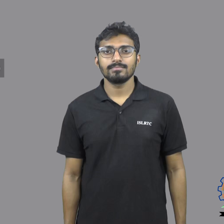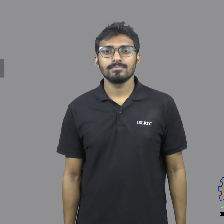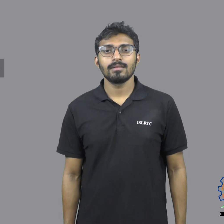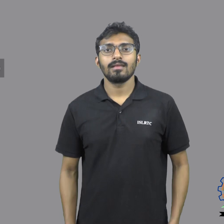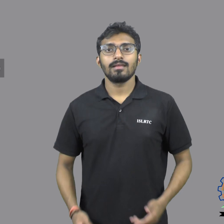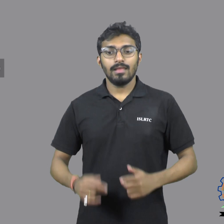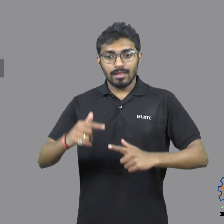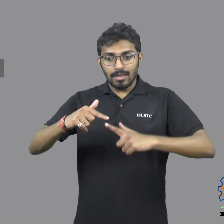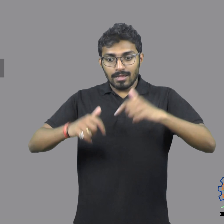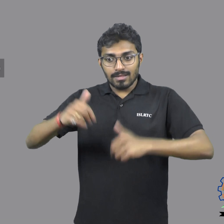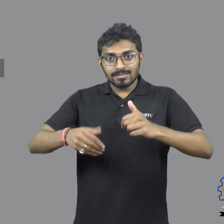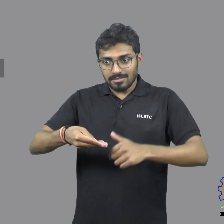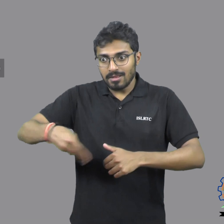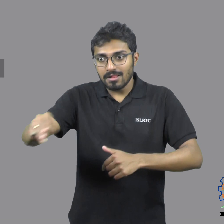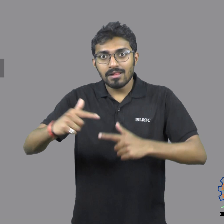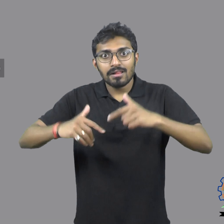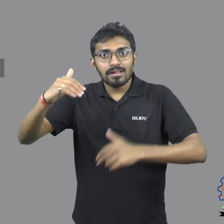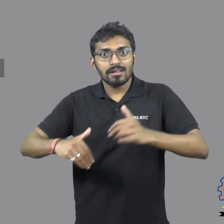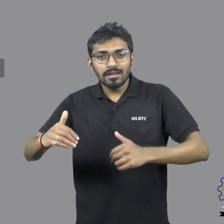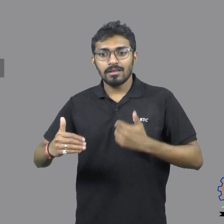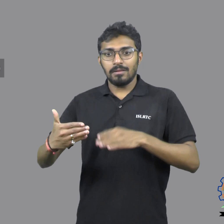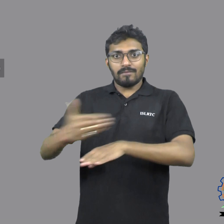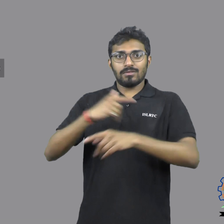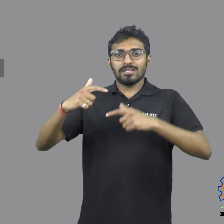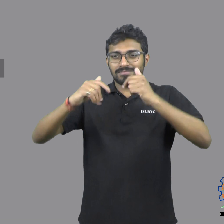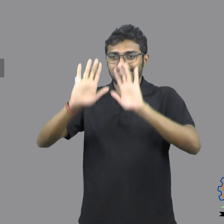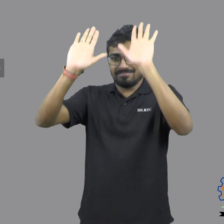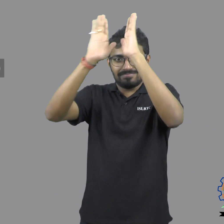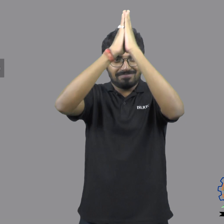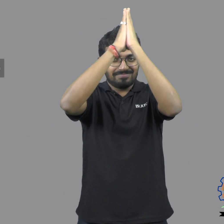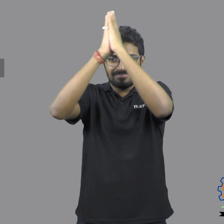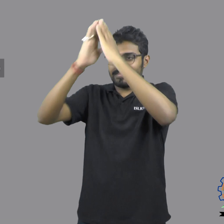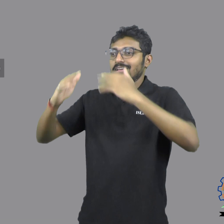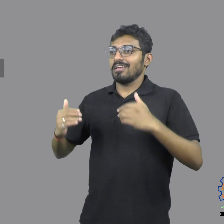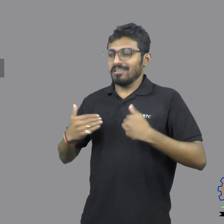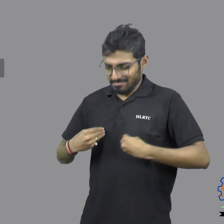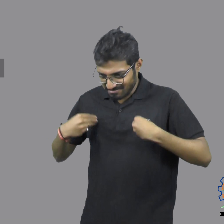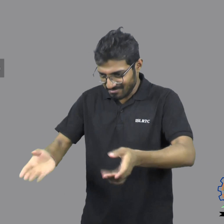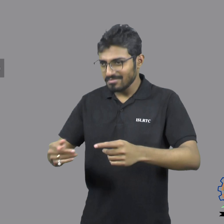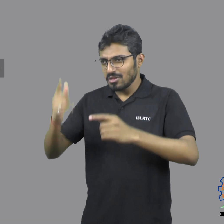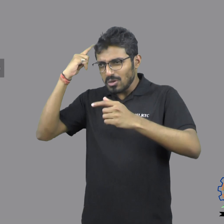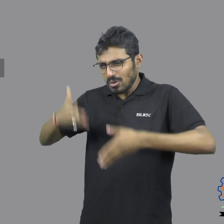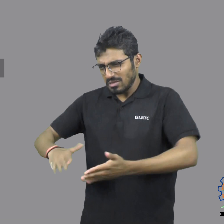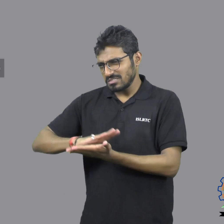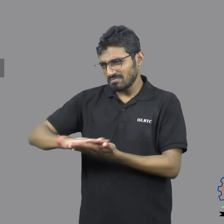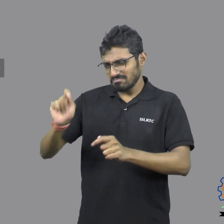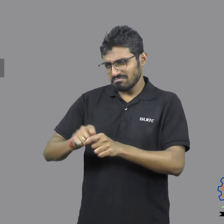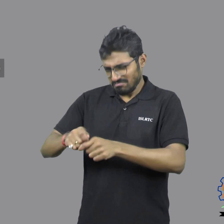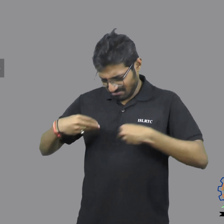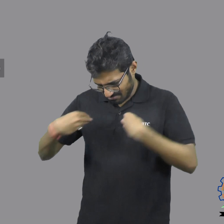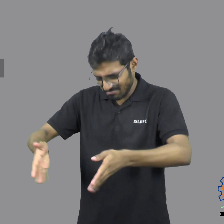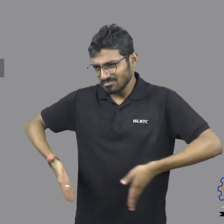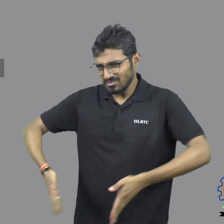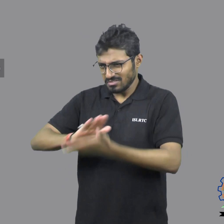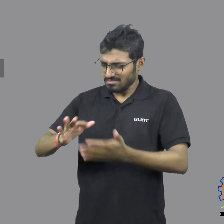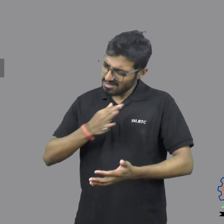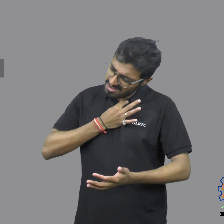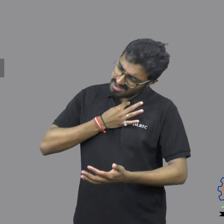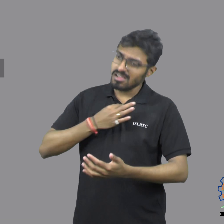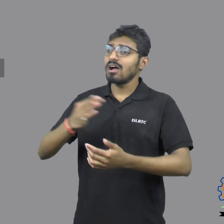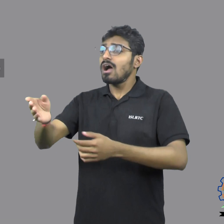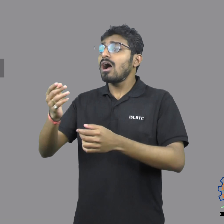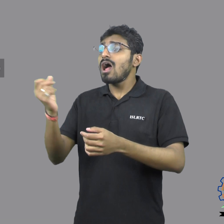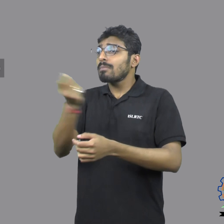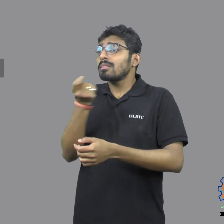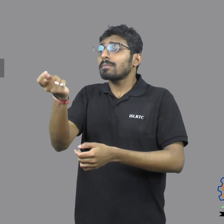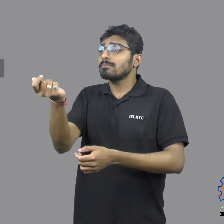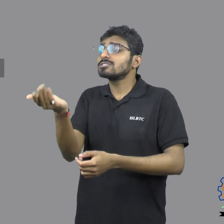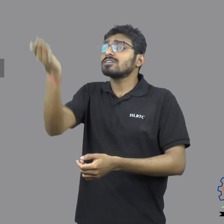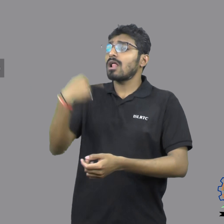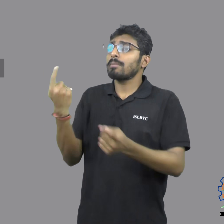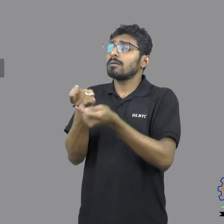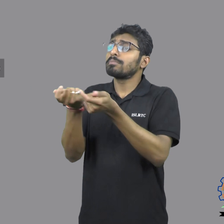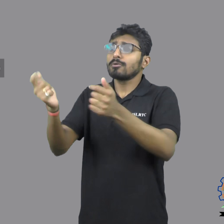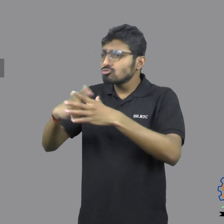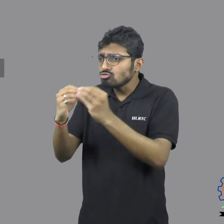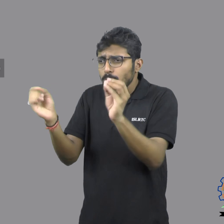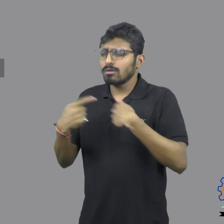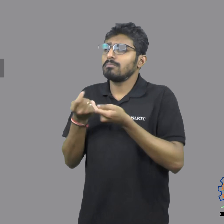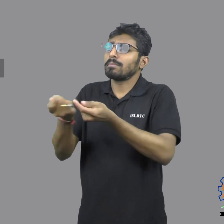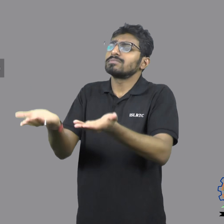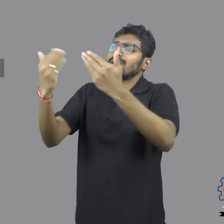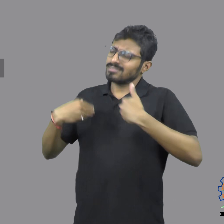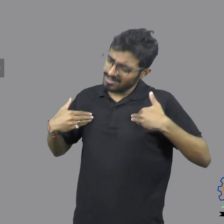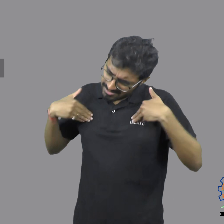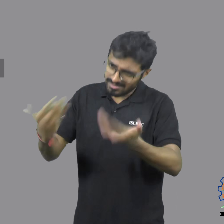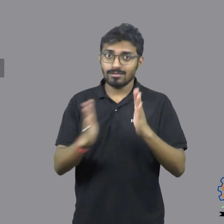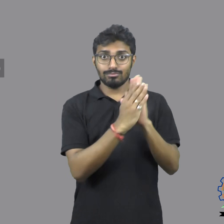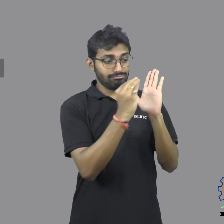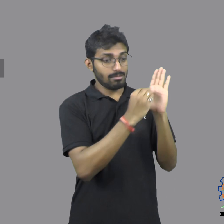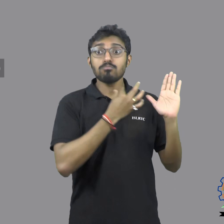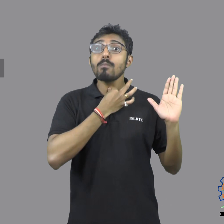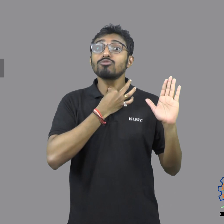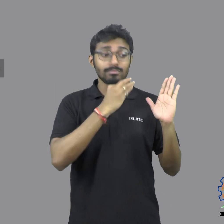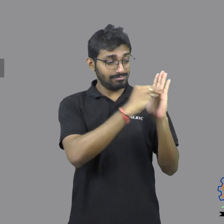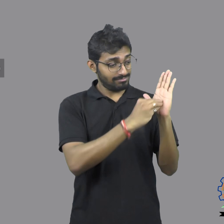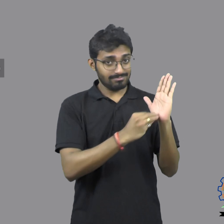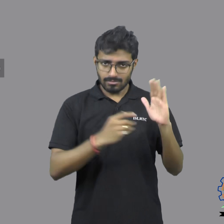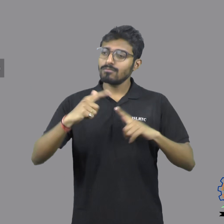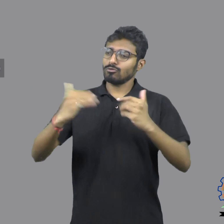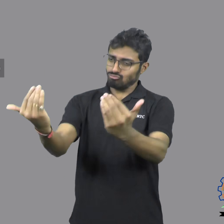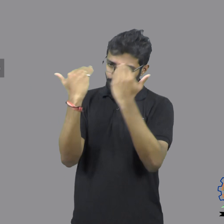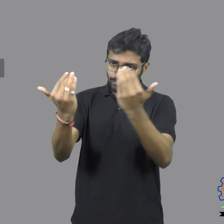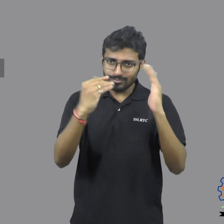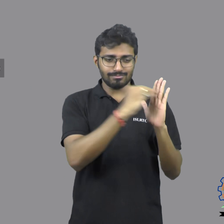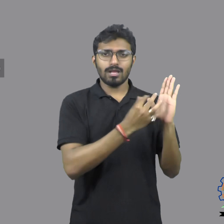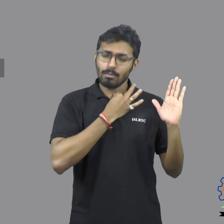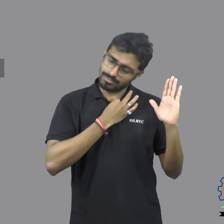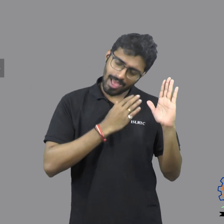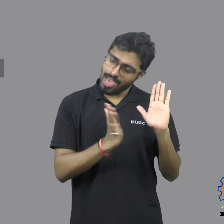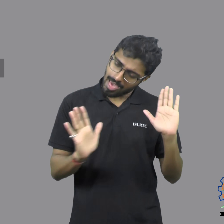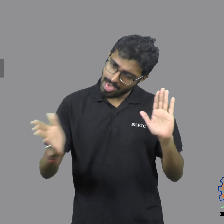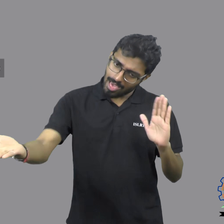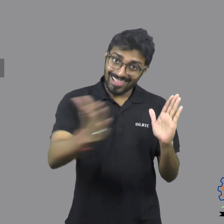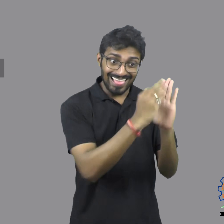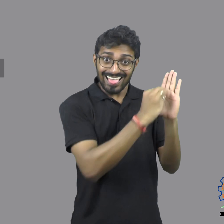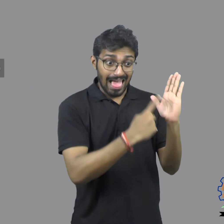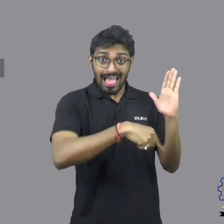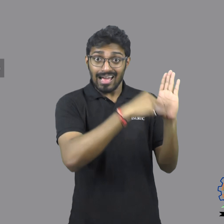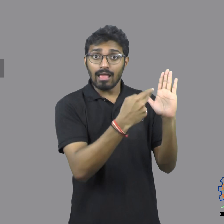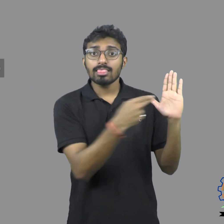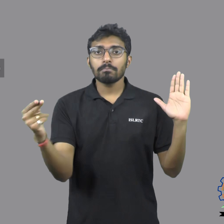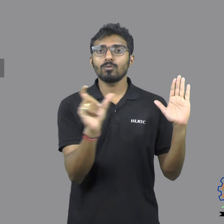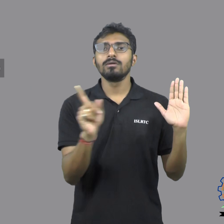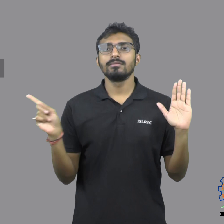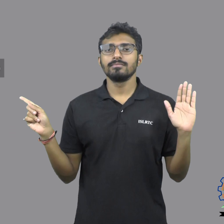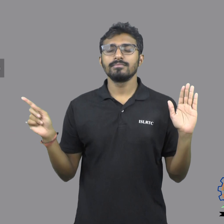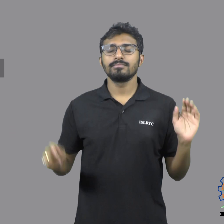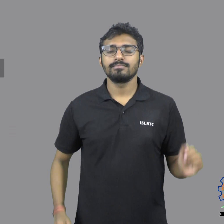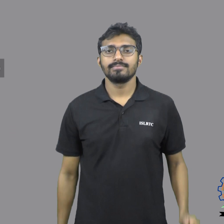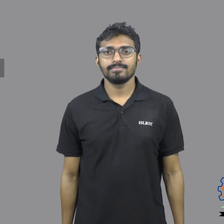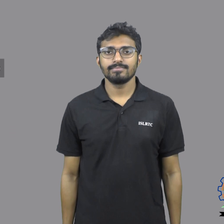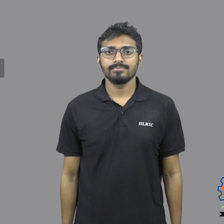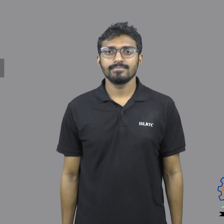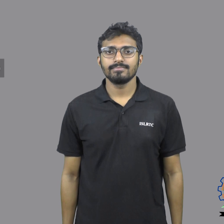Manifesto